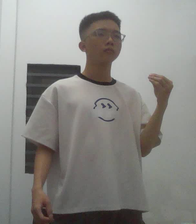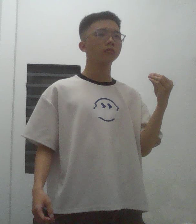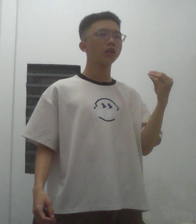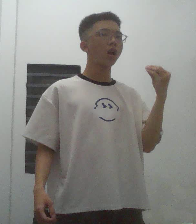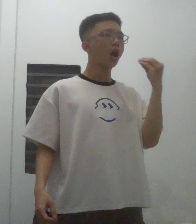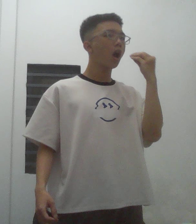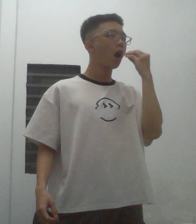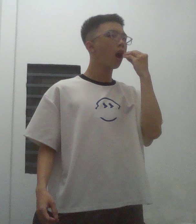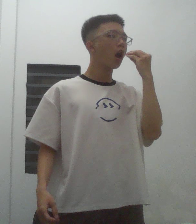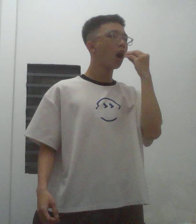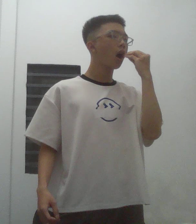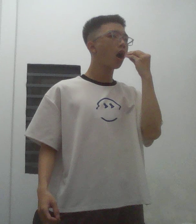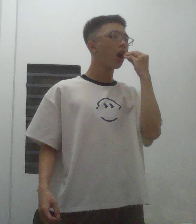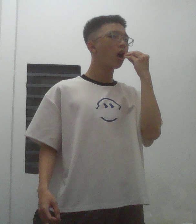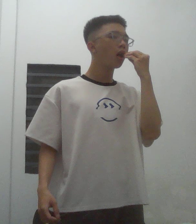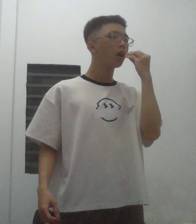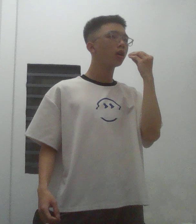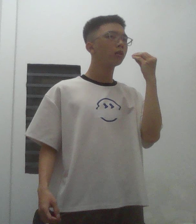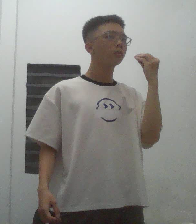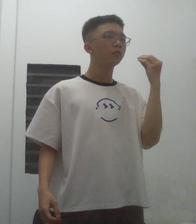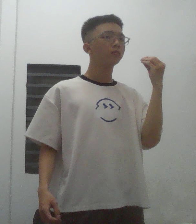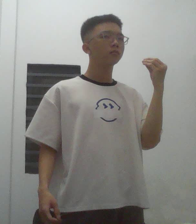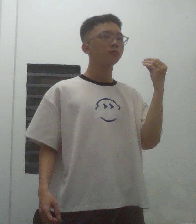an